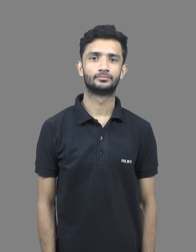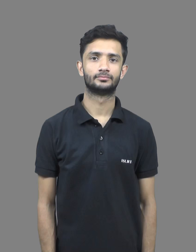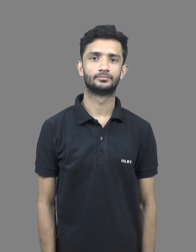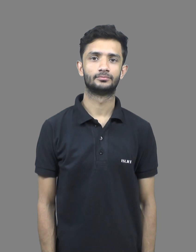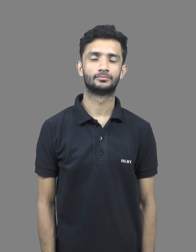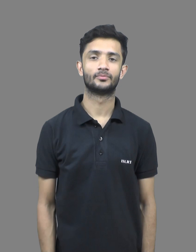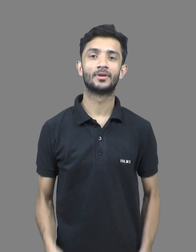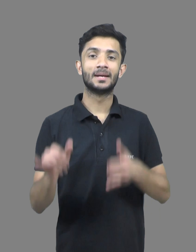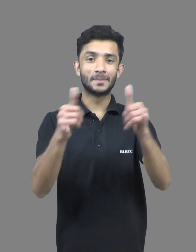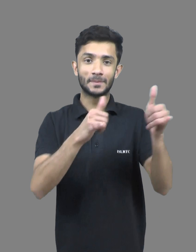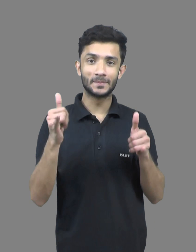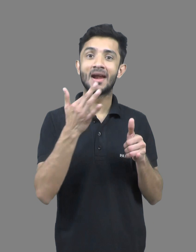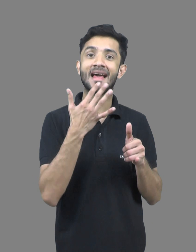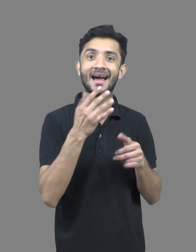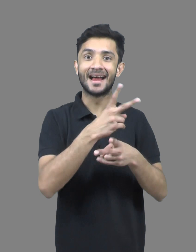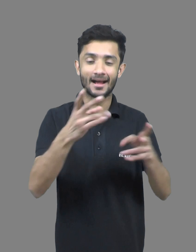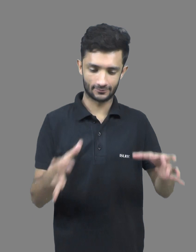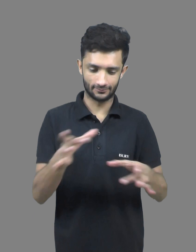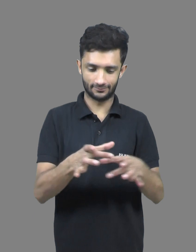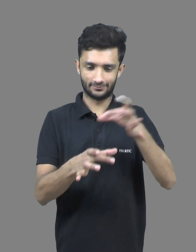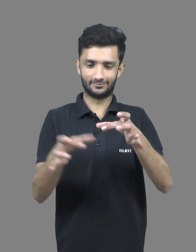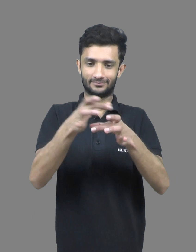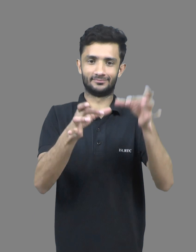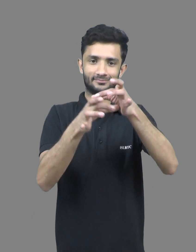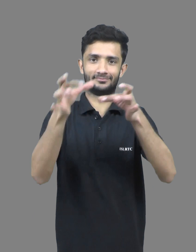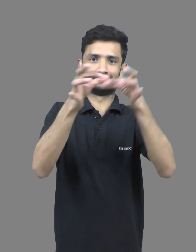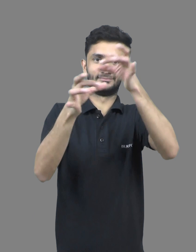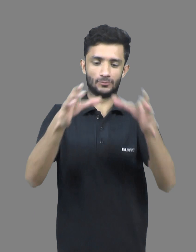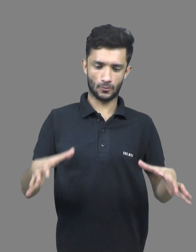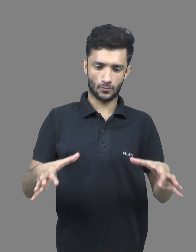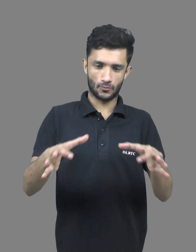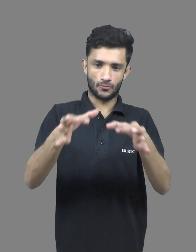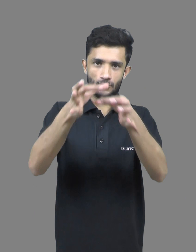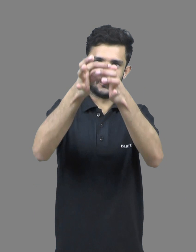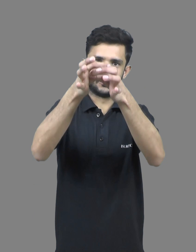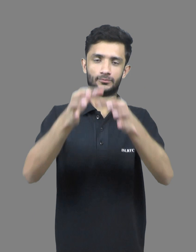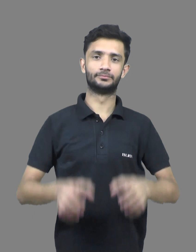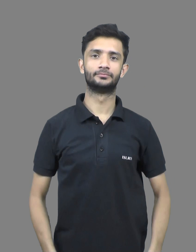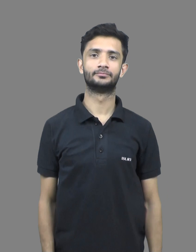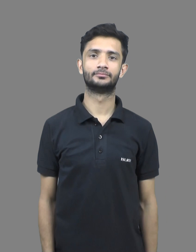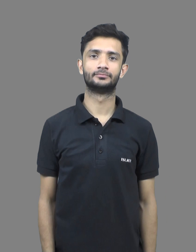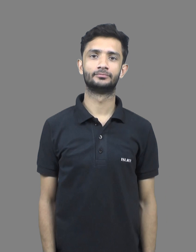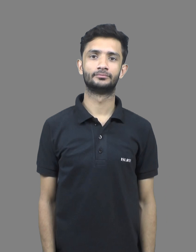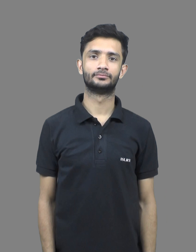Building blocks